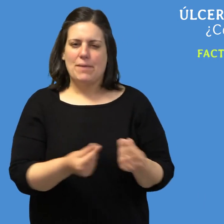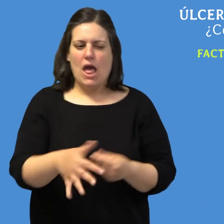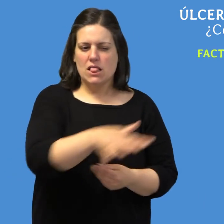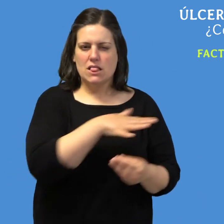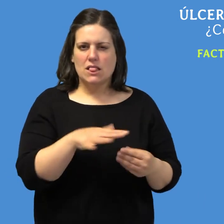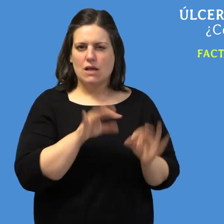dónde